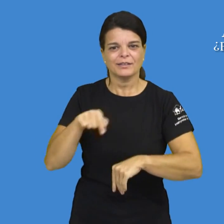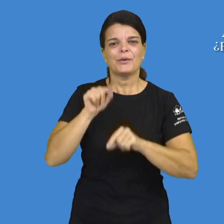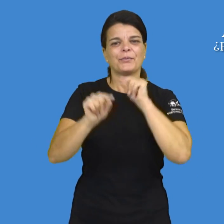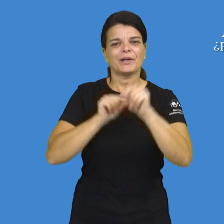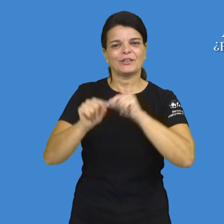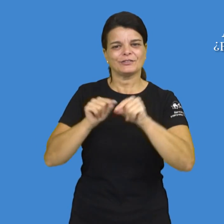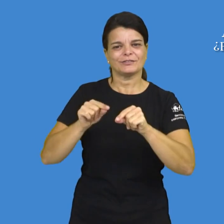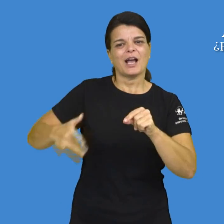virus